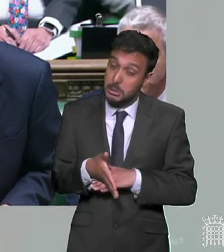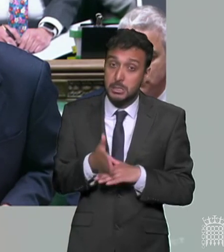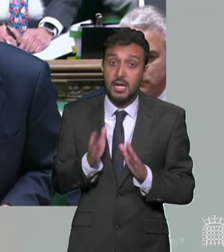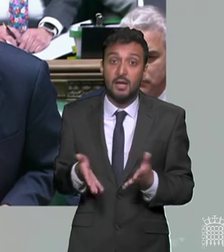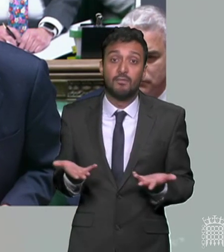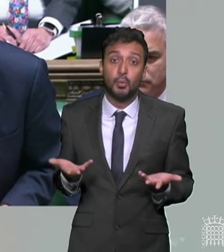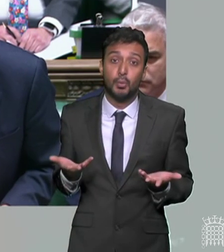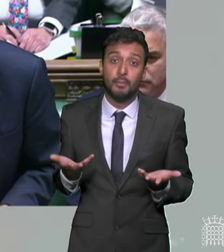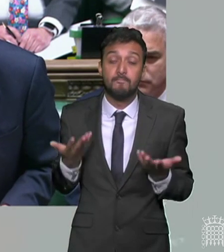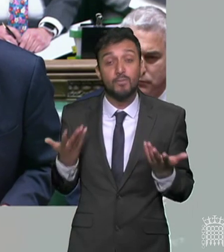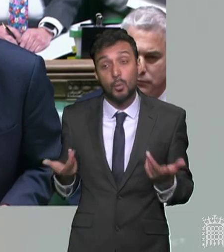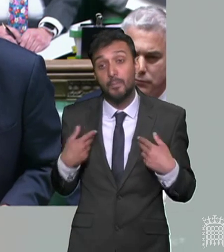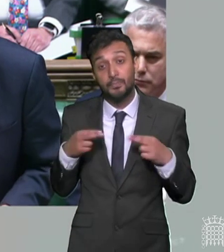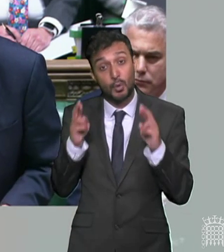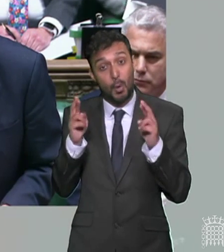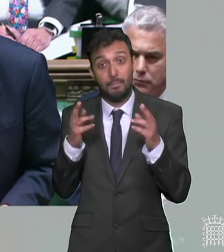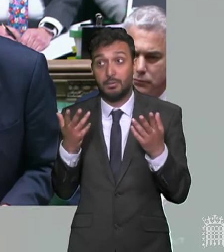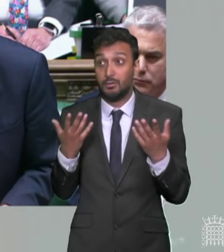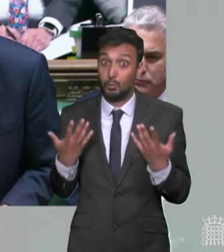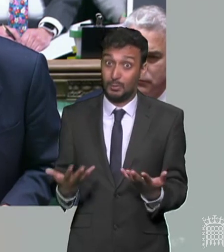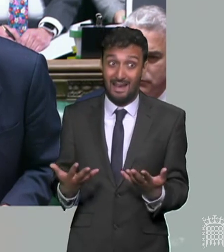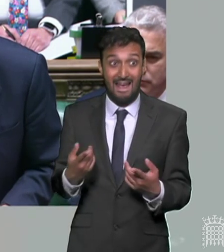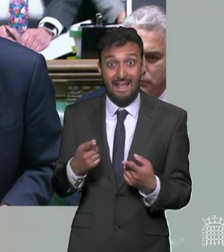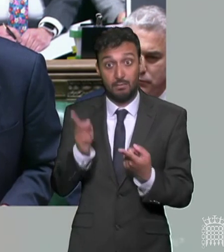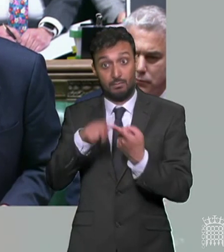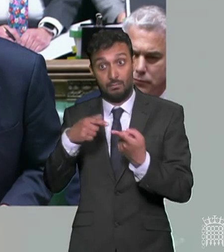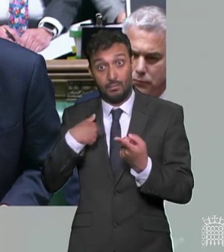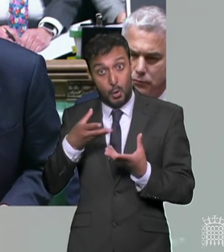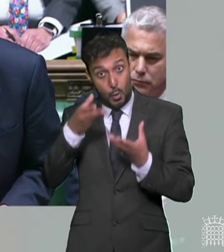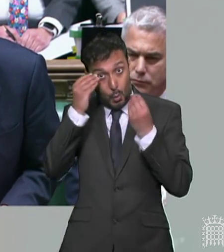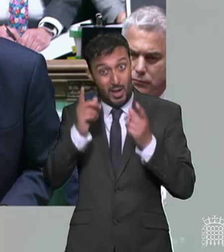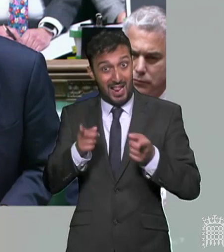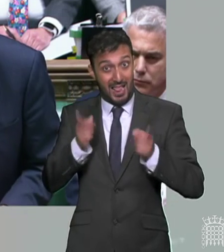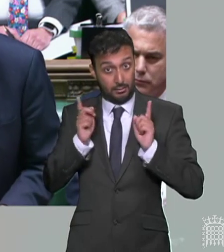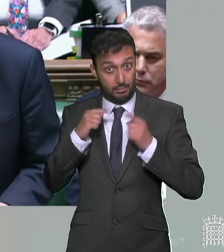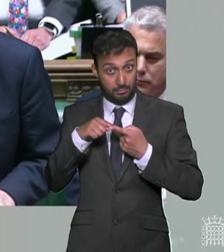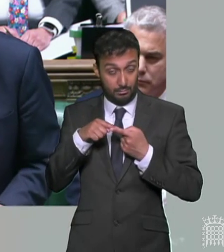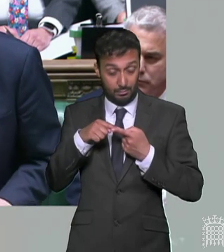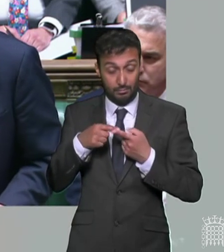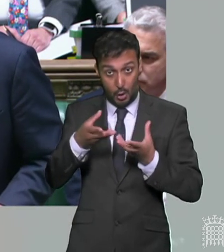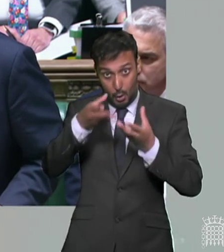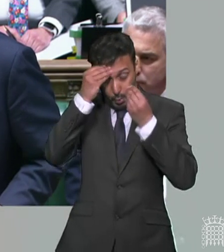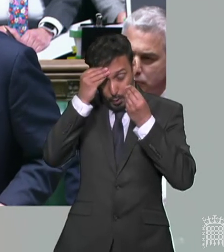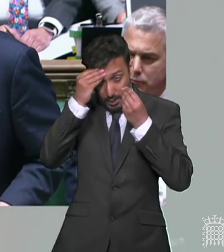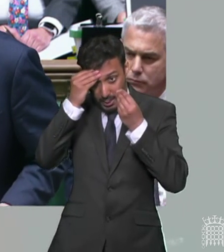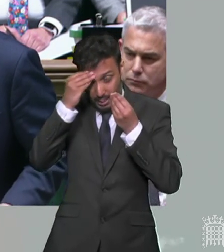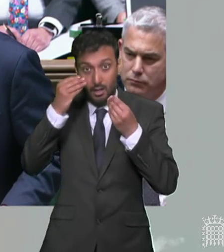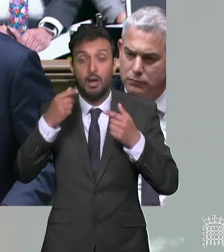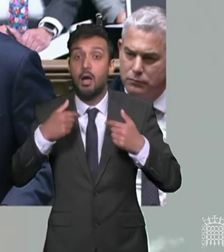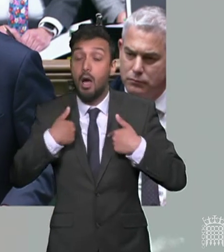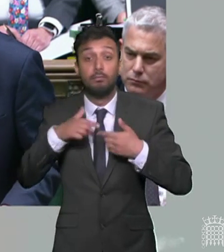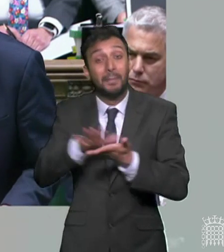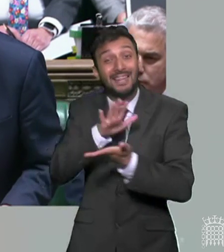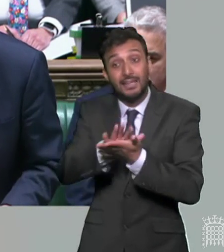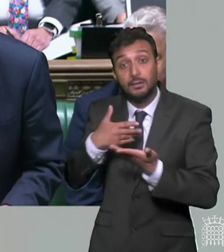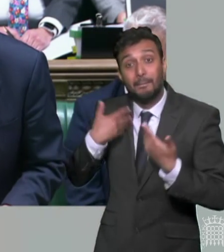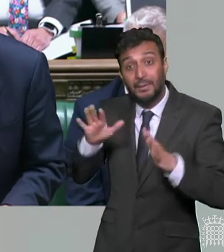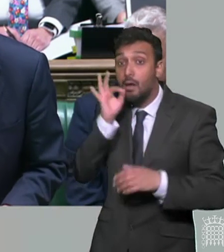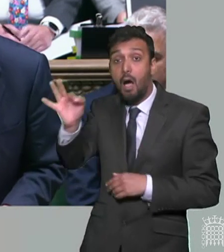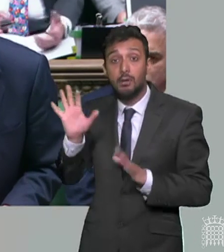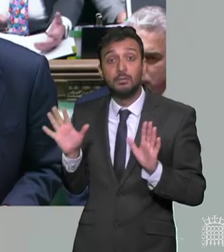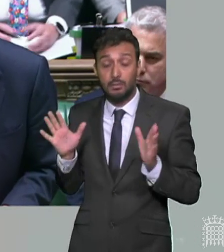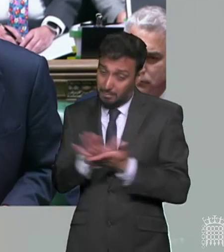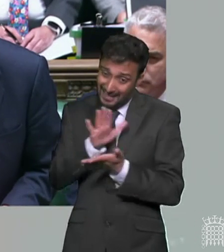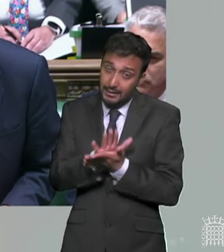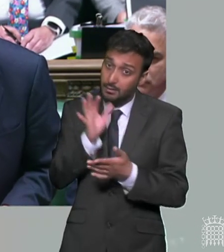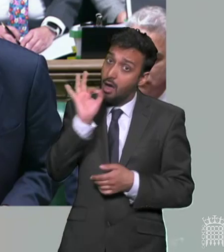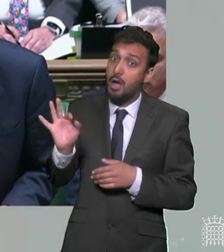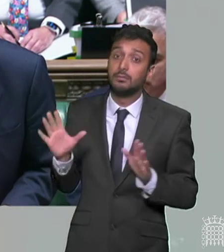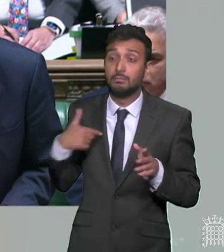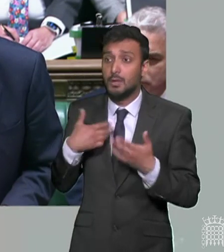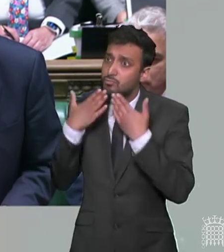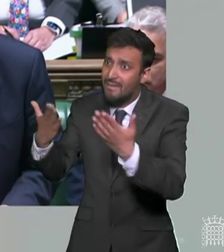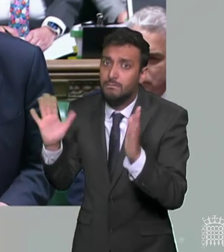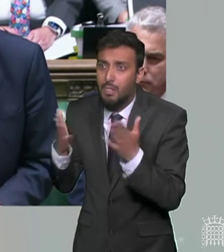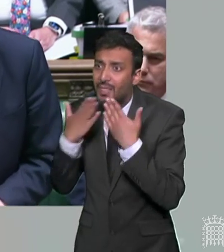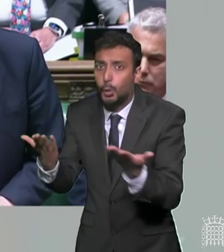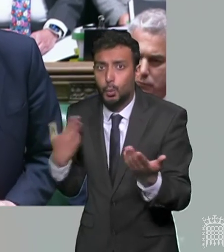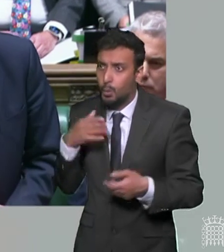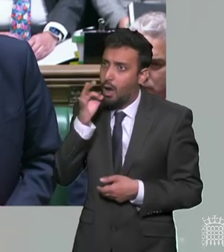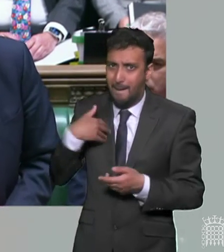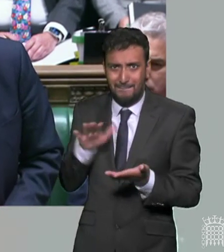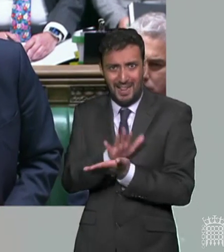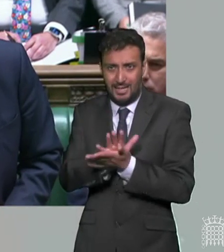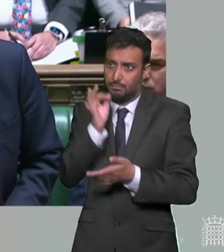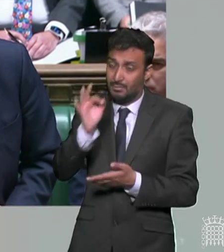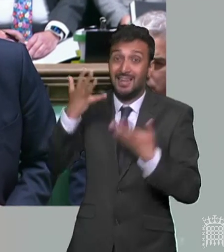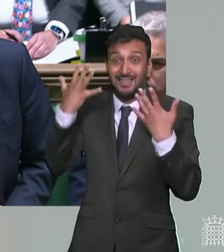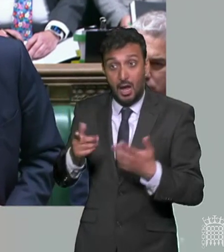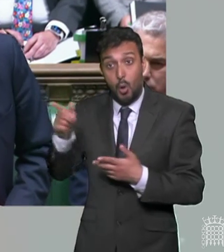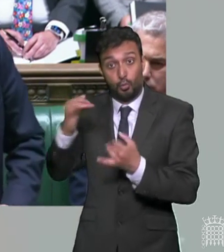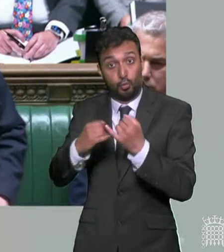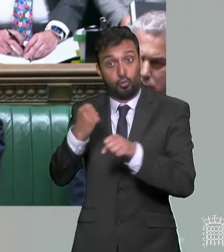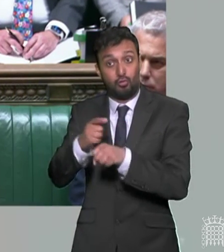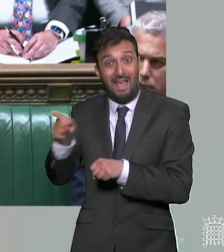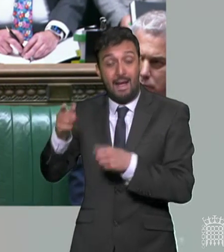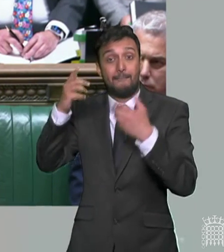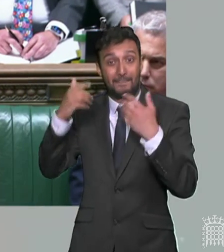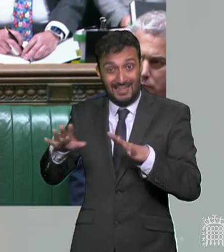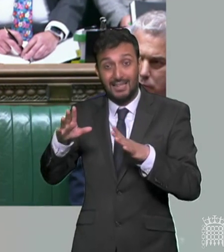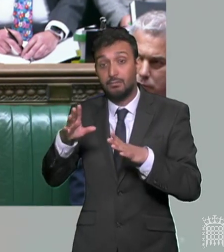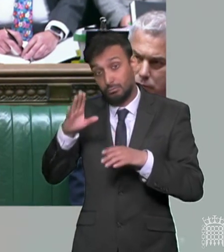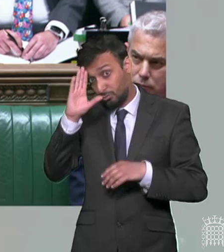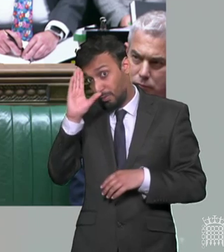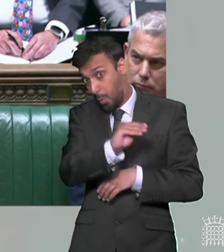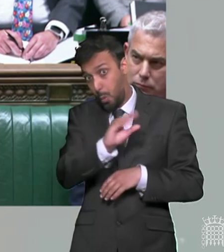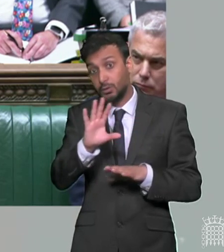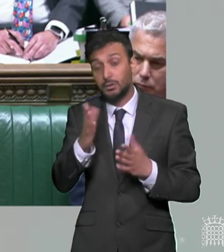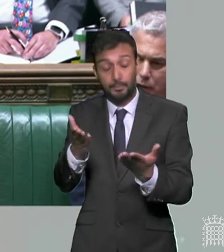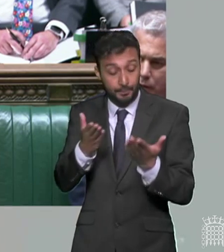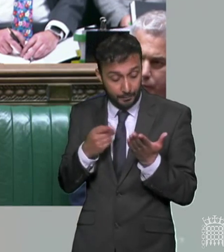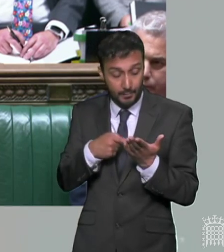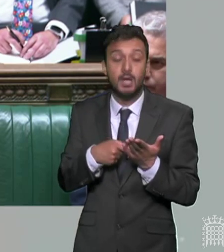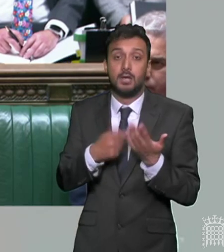I hope that today, as well as learning the lessons from Sue Gray’s report, which I am glad I commissioned—I am grateful to her—we will be able to move on